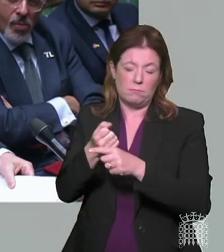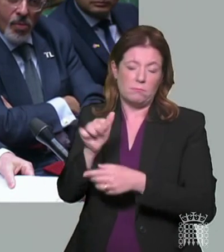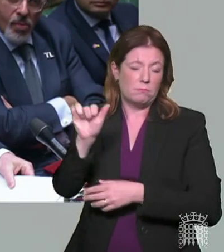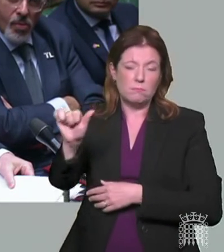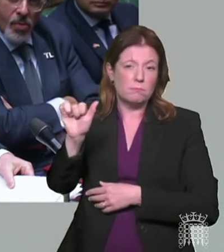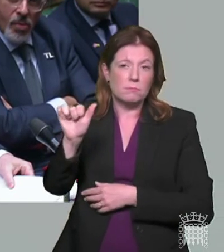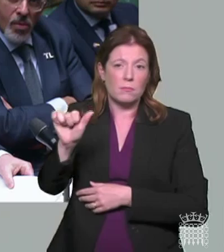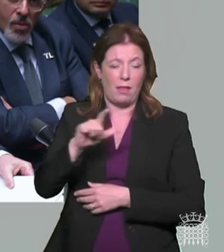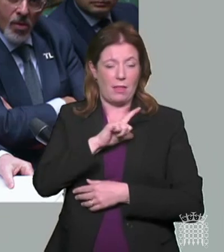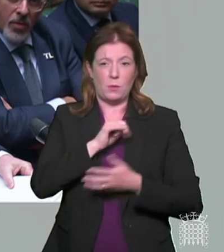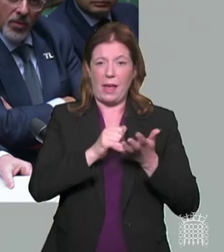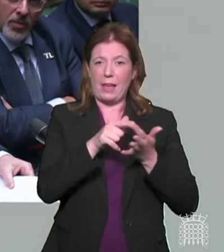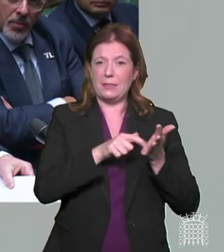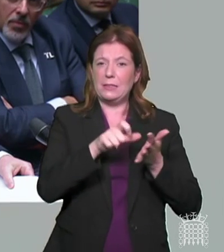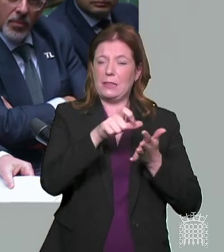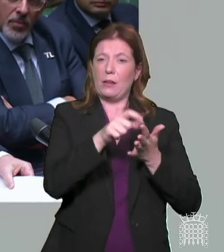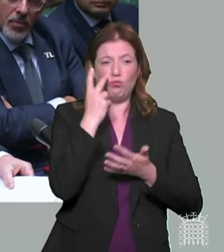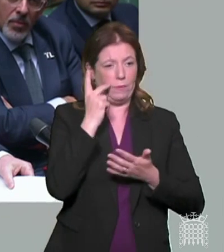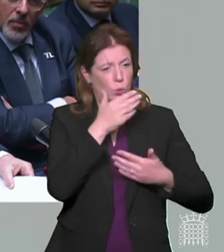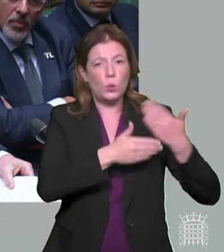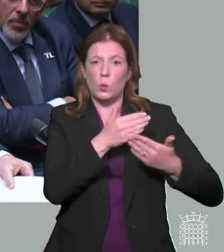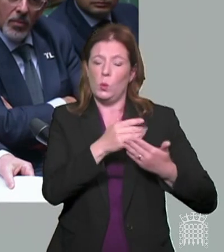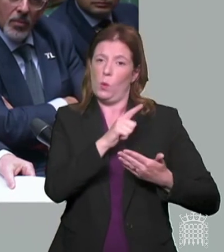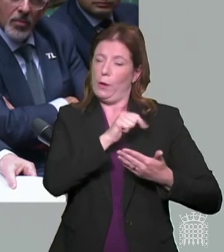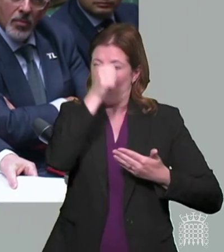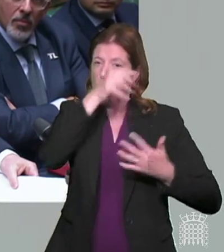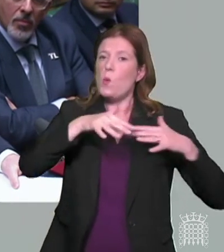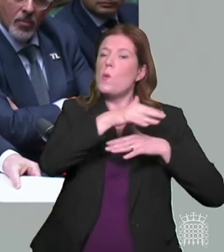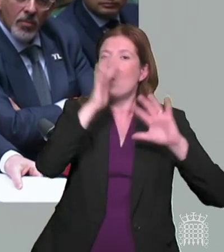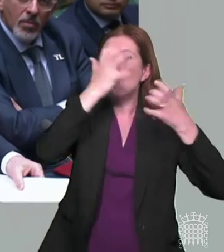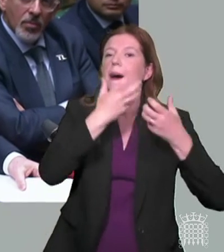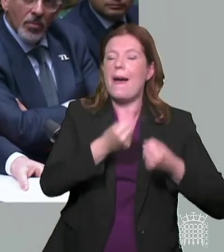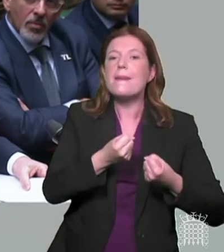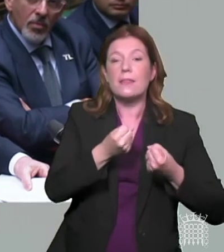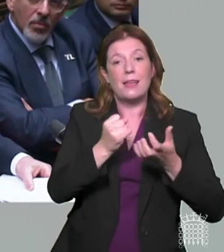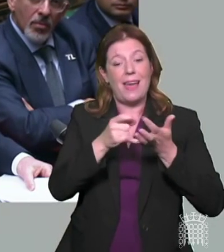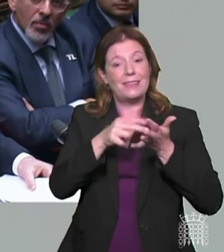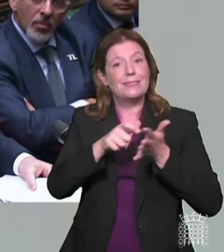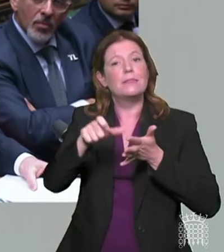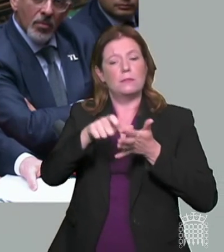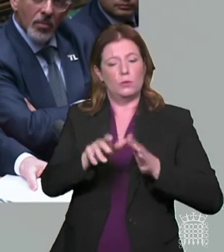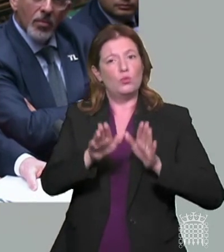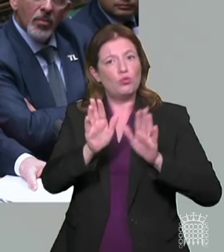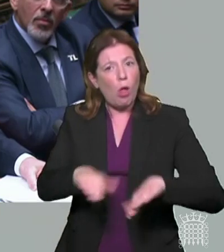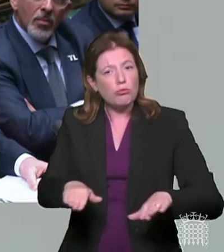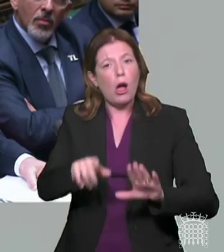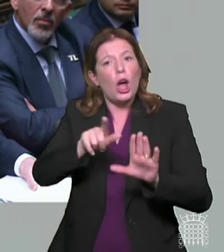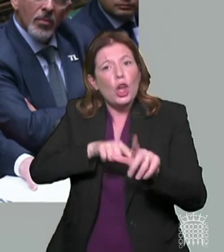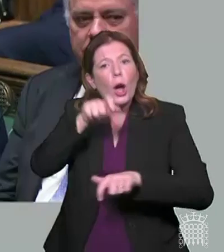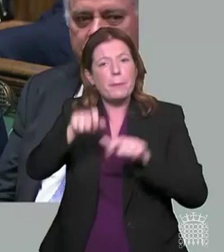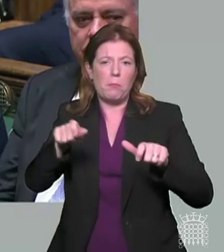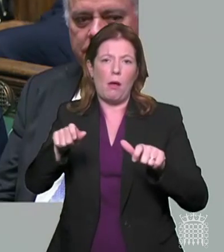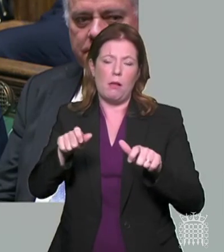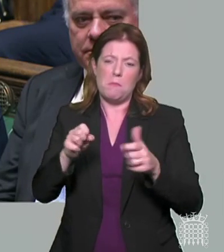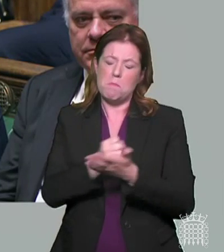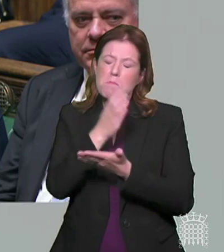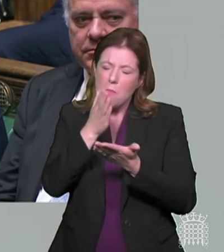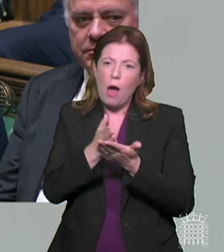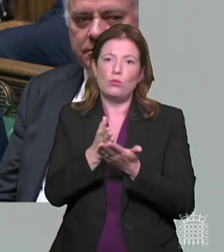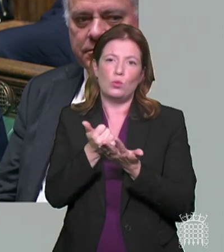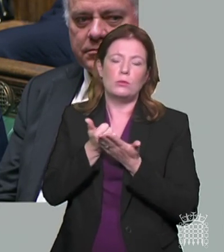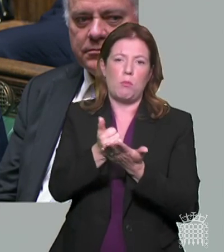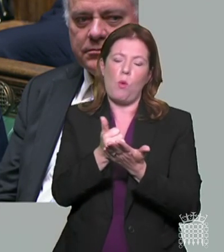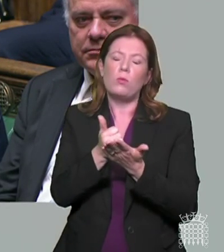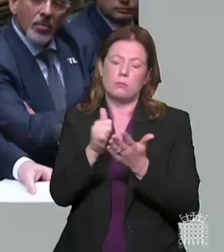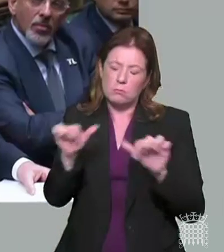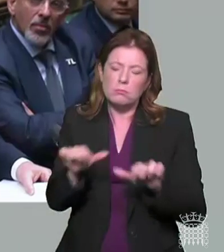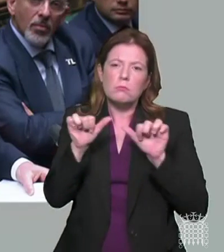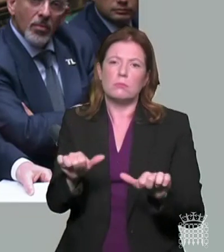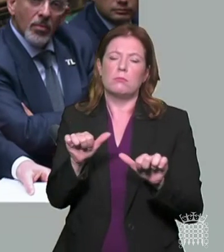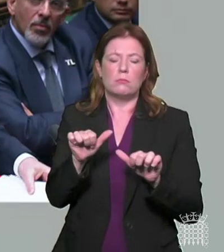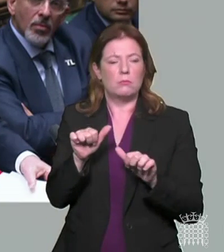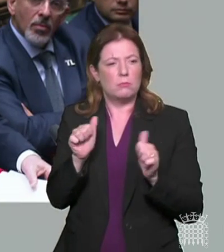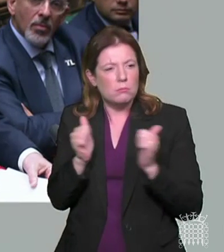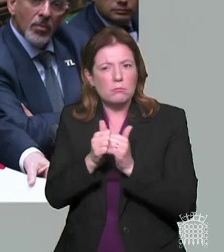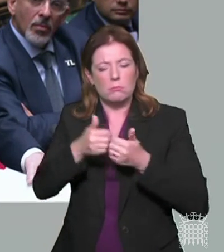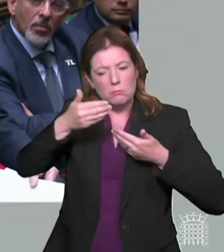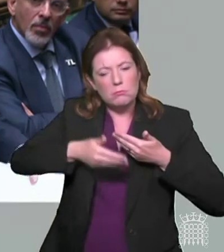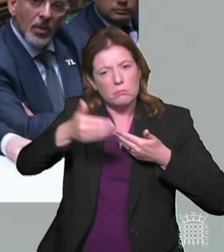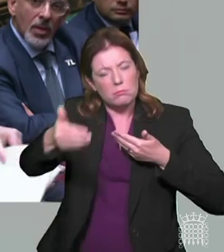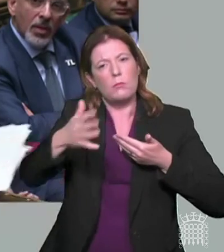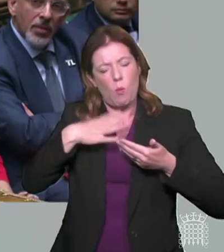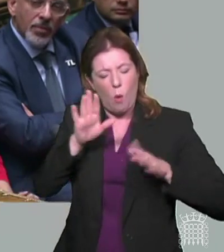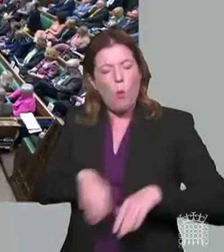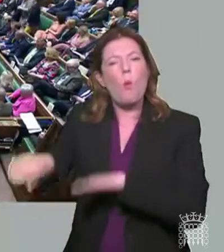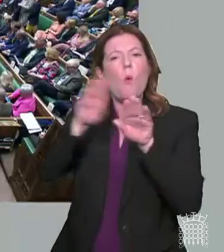That is why we have a SEND review, and we will ensure that SEND children and young people can get access to the right support at the right place and at the right time across the country.